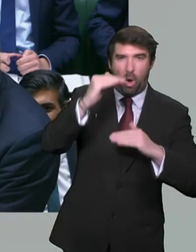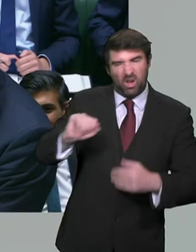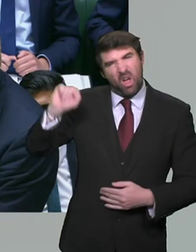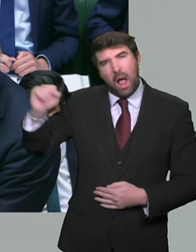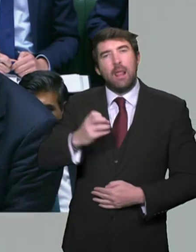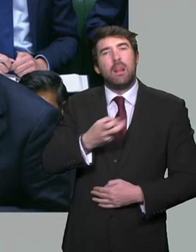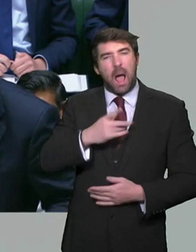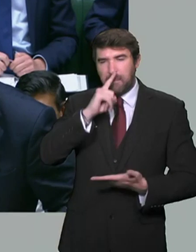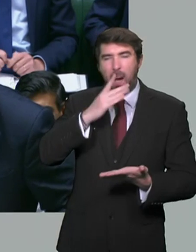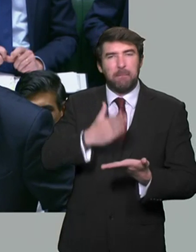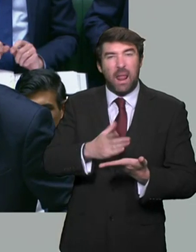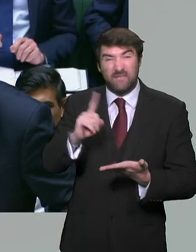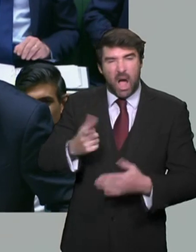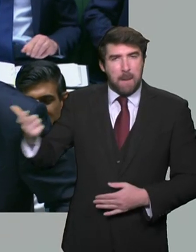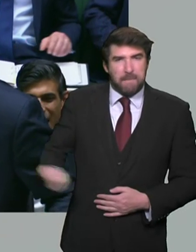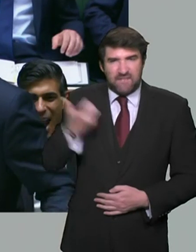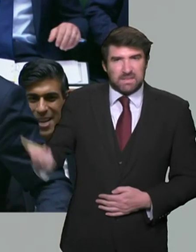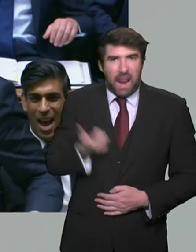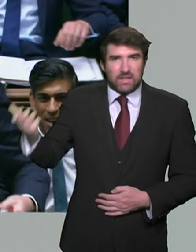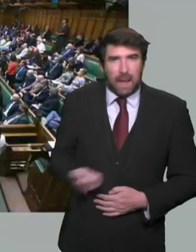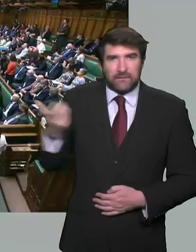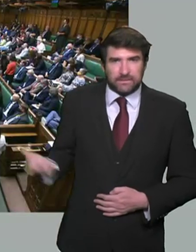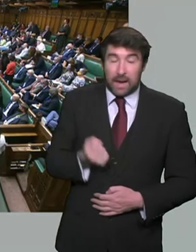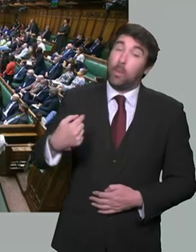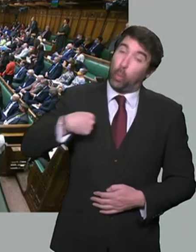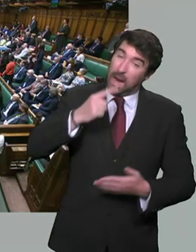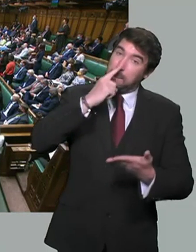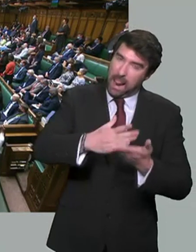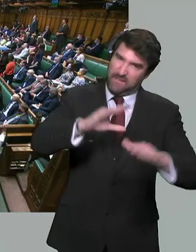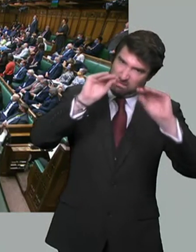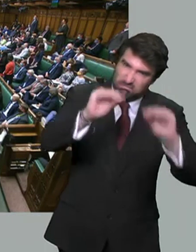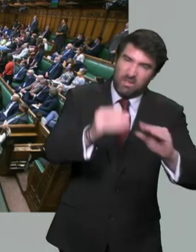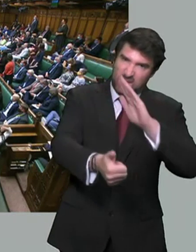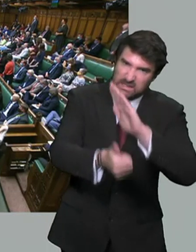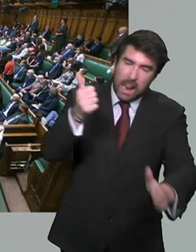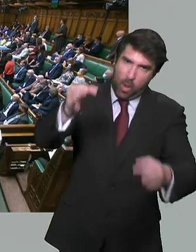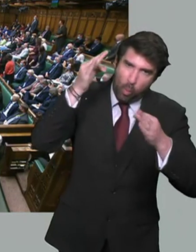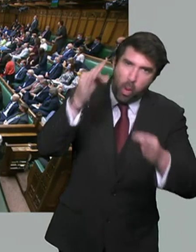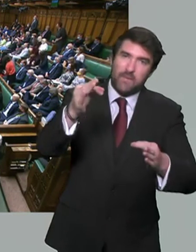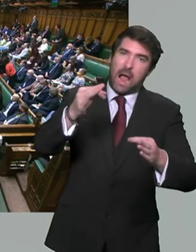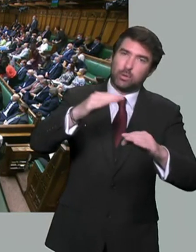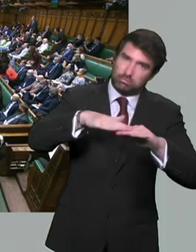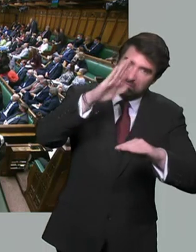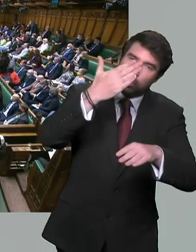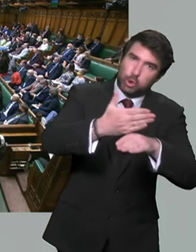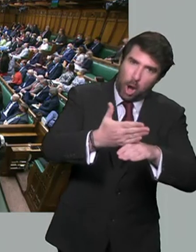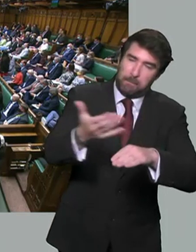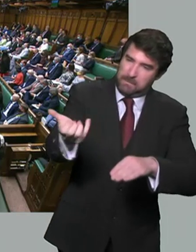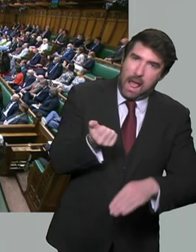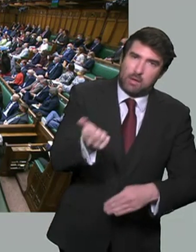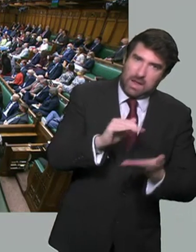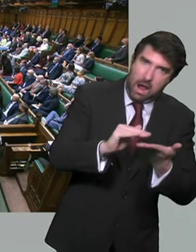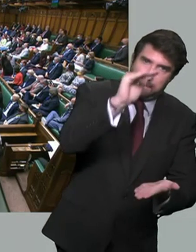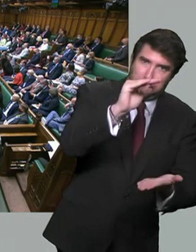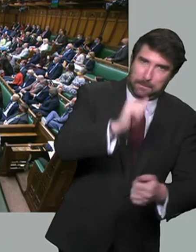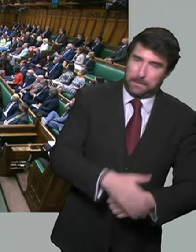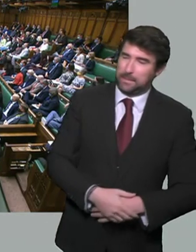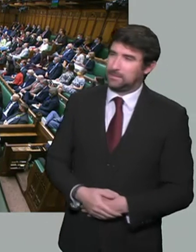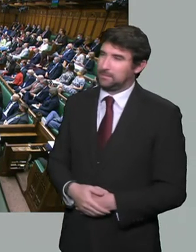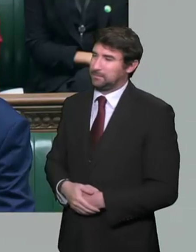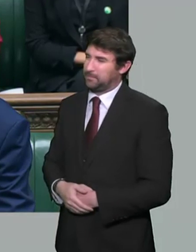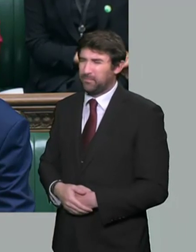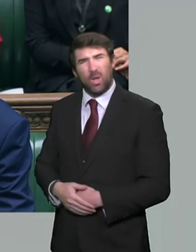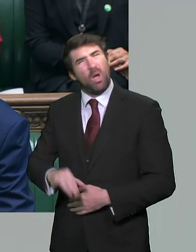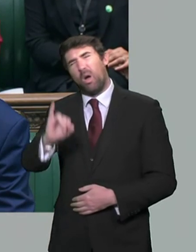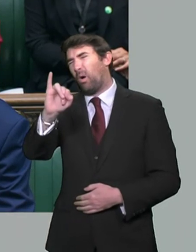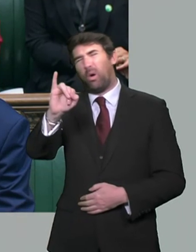Labour believes in welfare; we believe in higher wages and higher skills and better jobs.